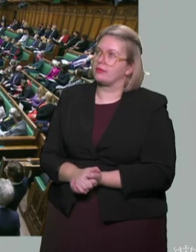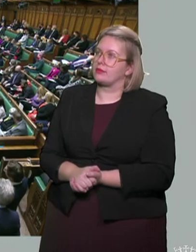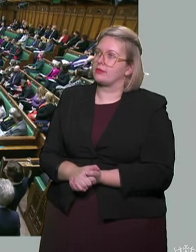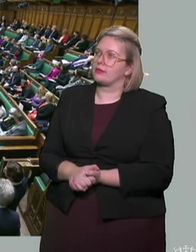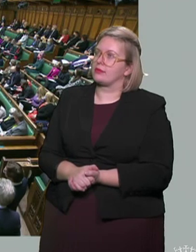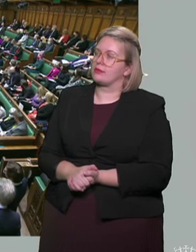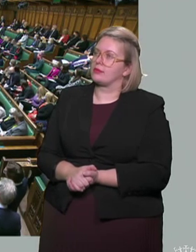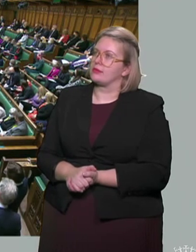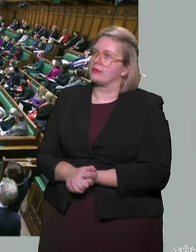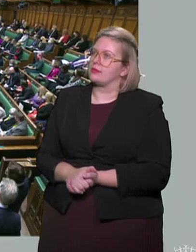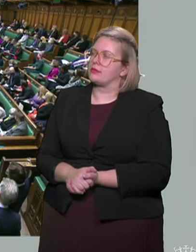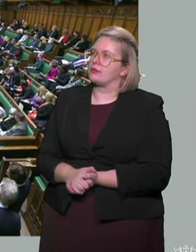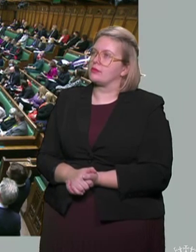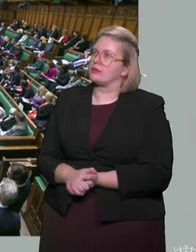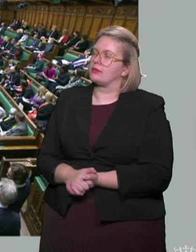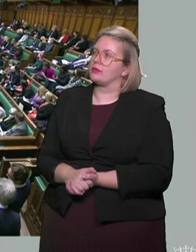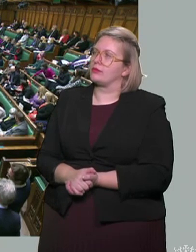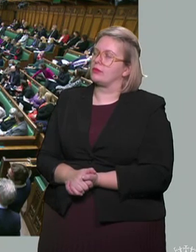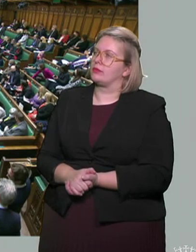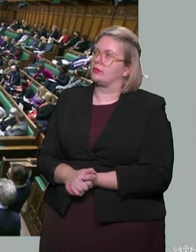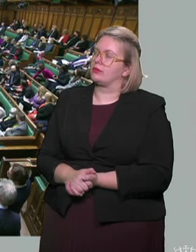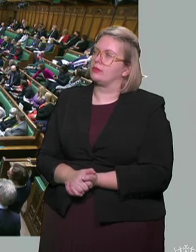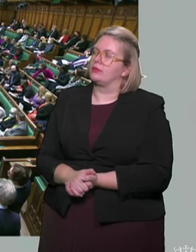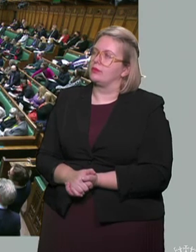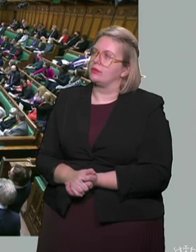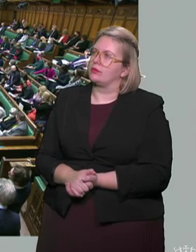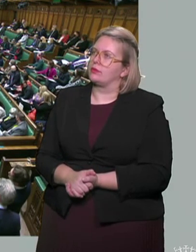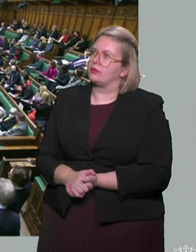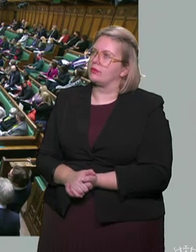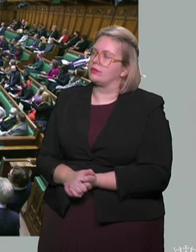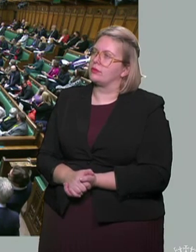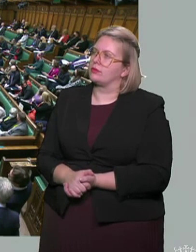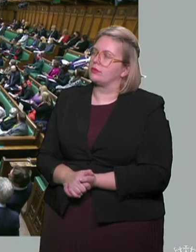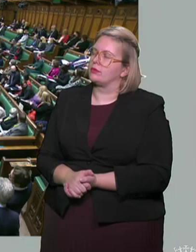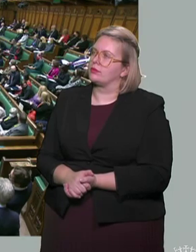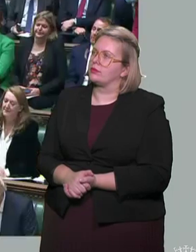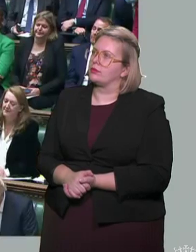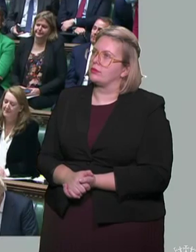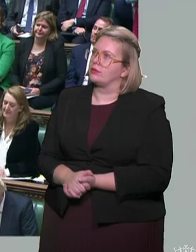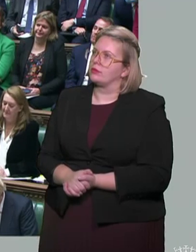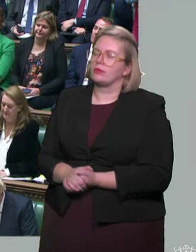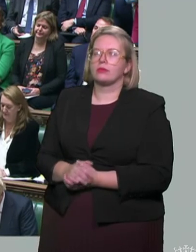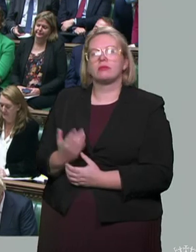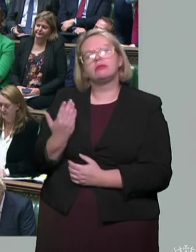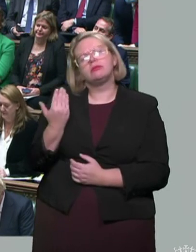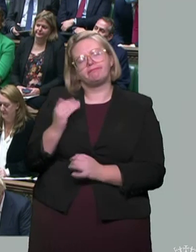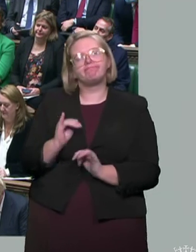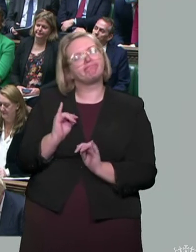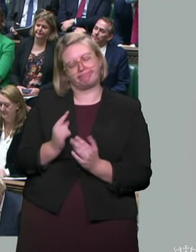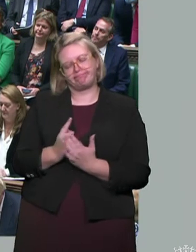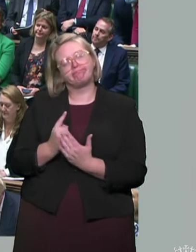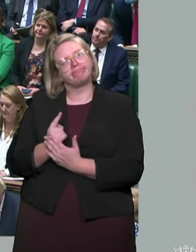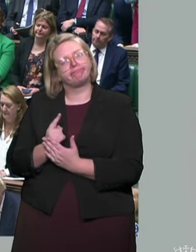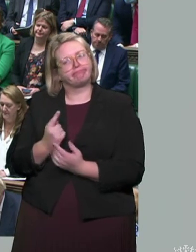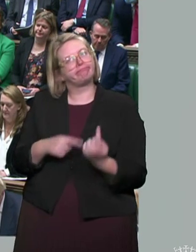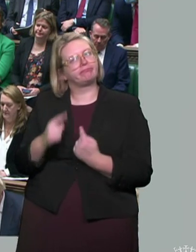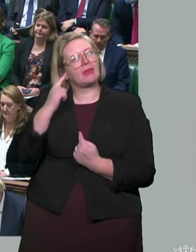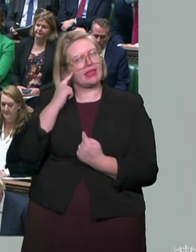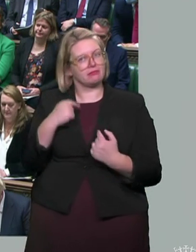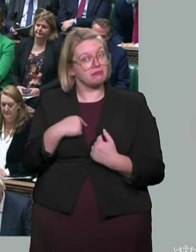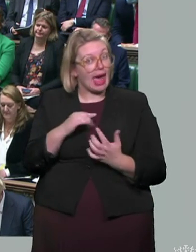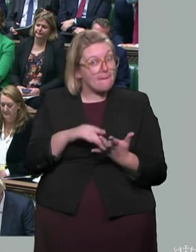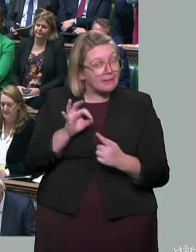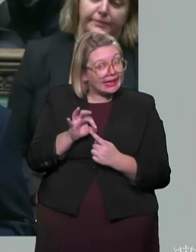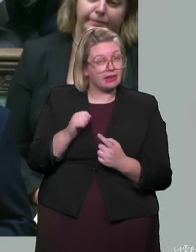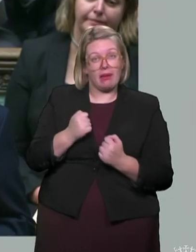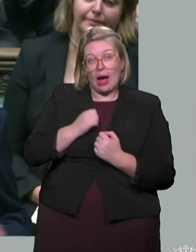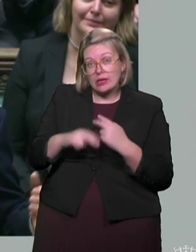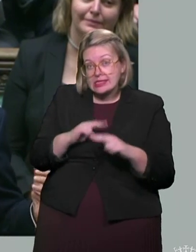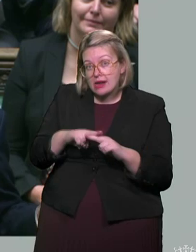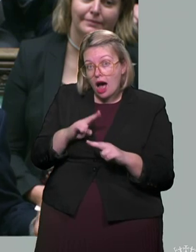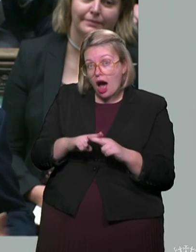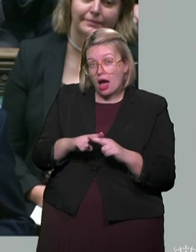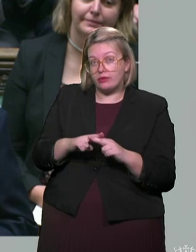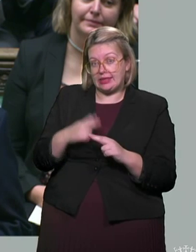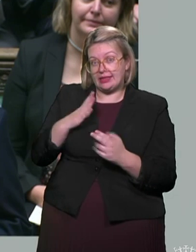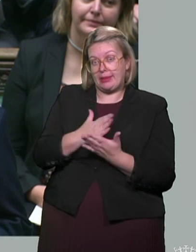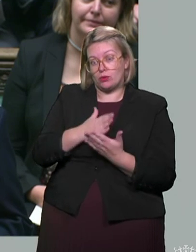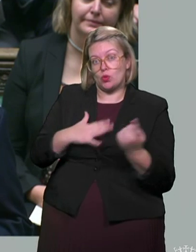Given the recent tragic circumstances, there has inevitably been a focus on the security of Members and their staff.